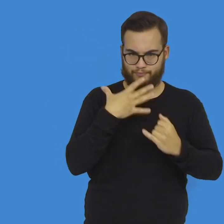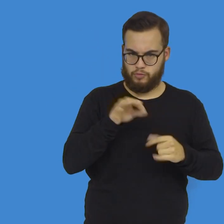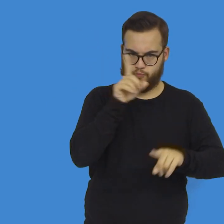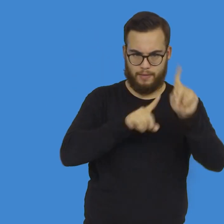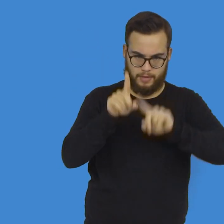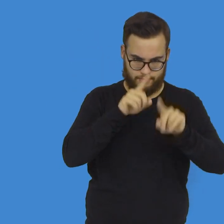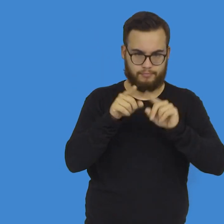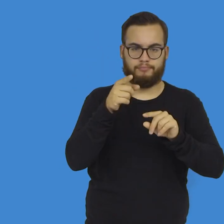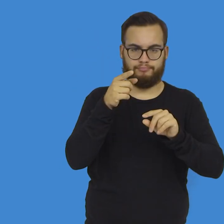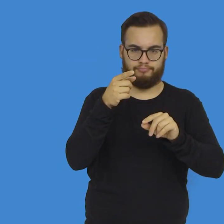problema